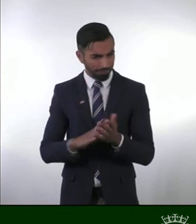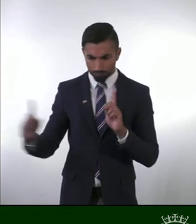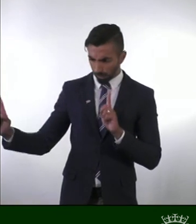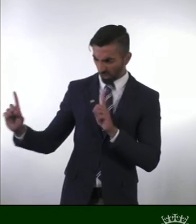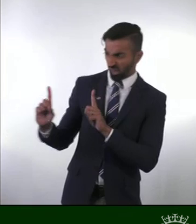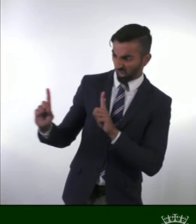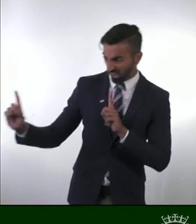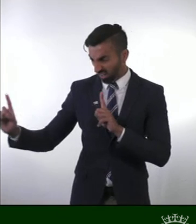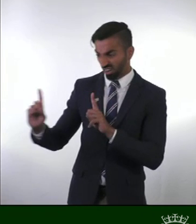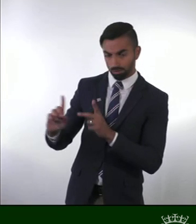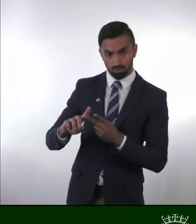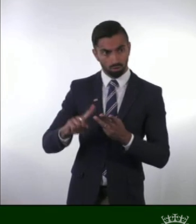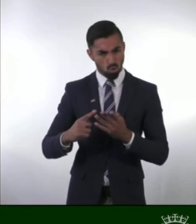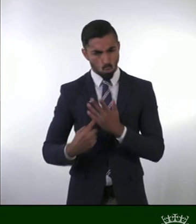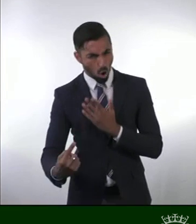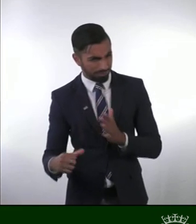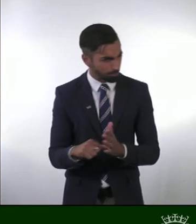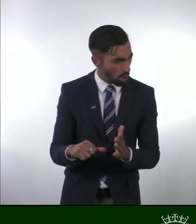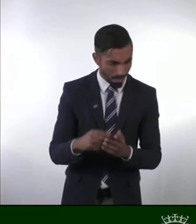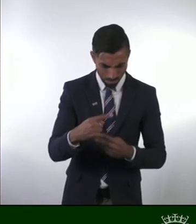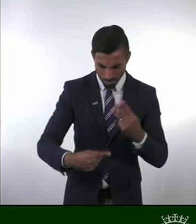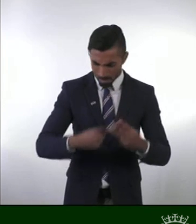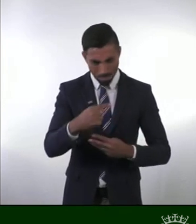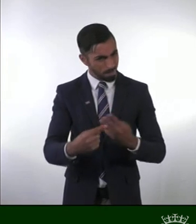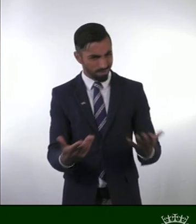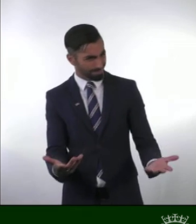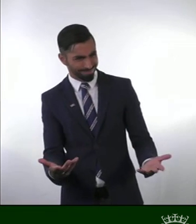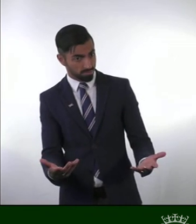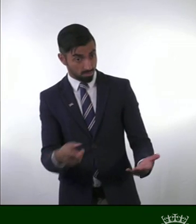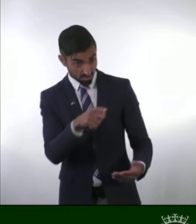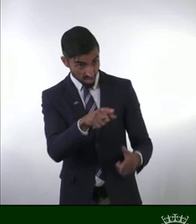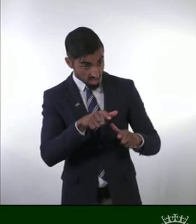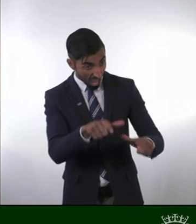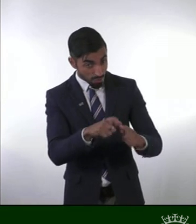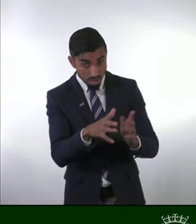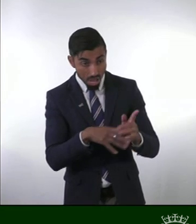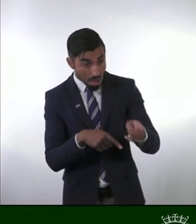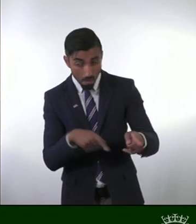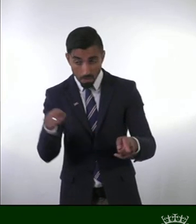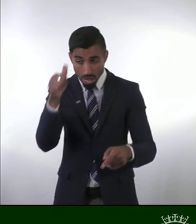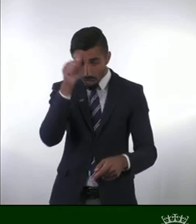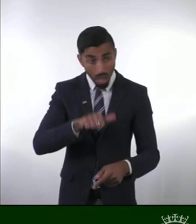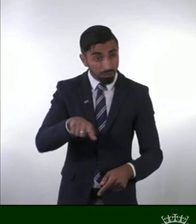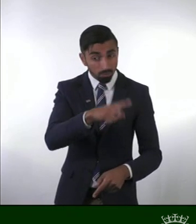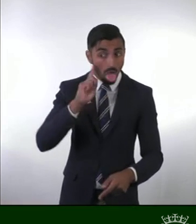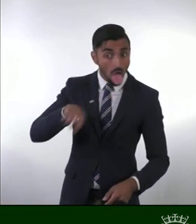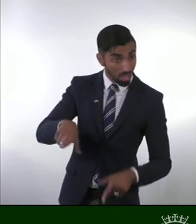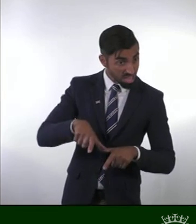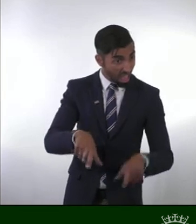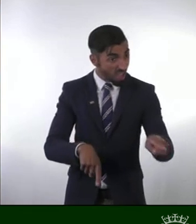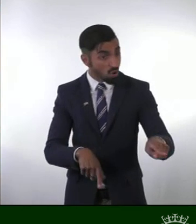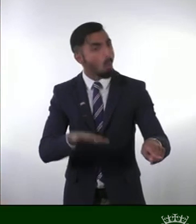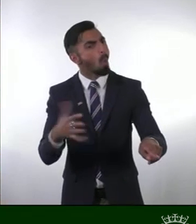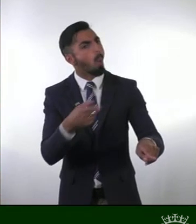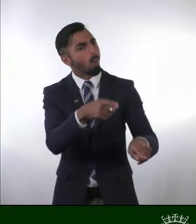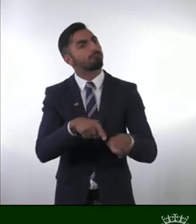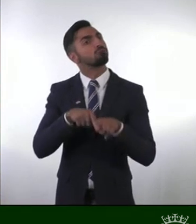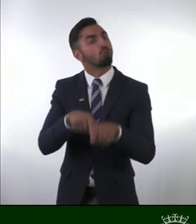Will the Prime Minister continue to ignore the experts, or will he start following the advice of those who have actually read the scientific papers?